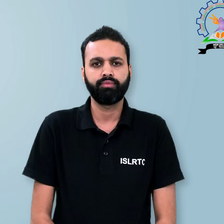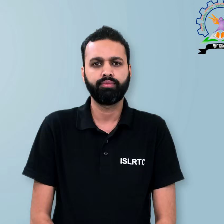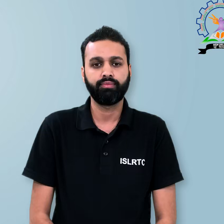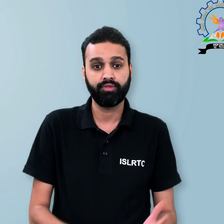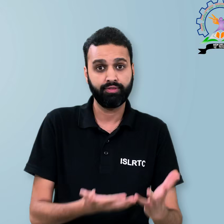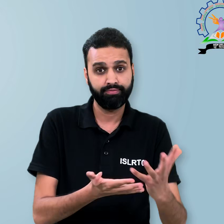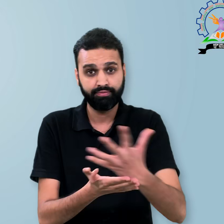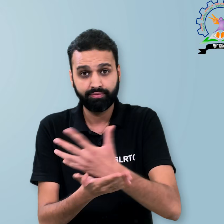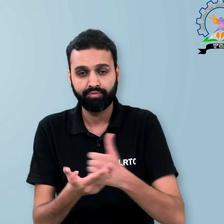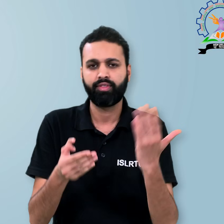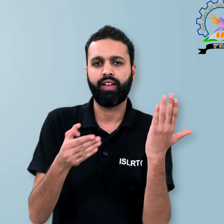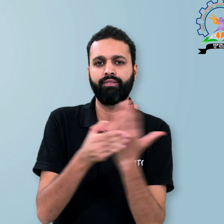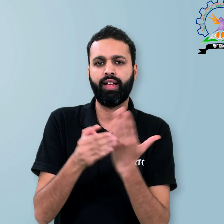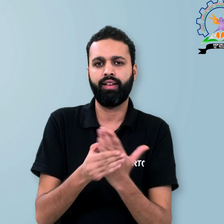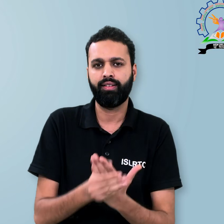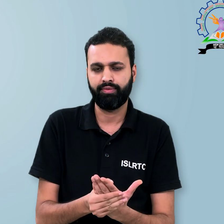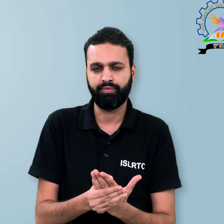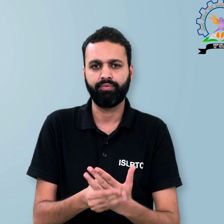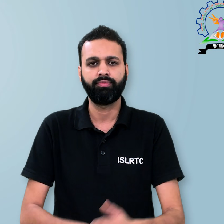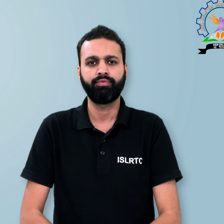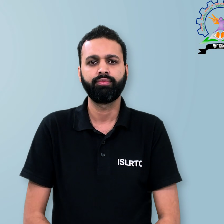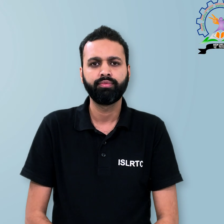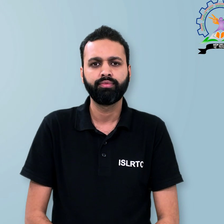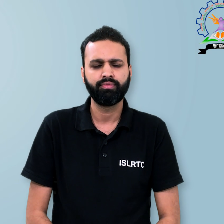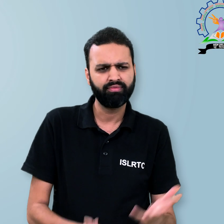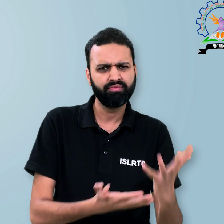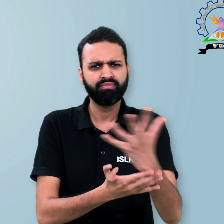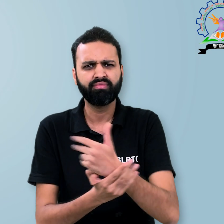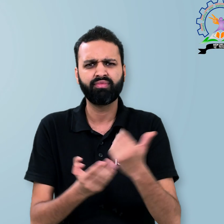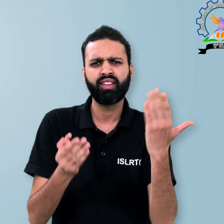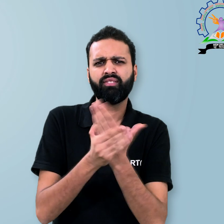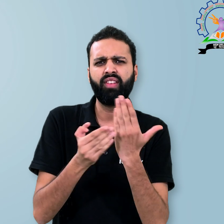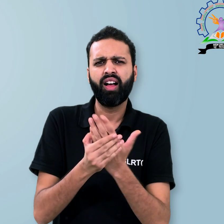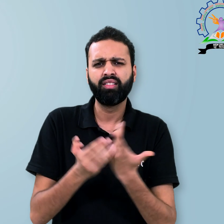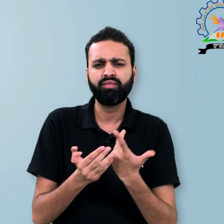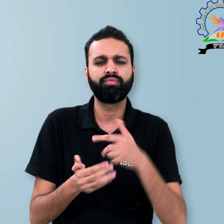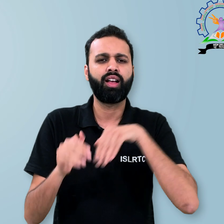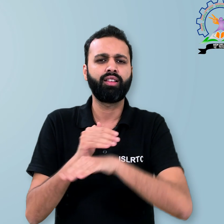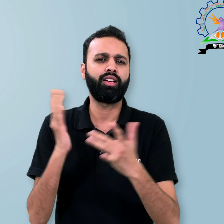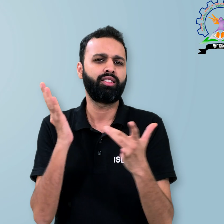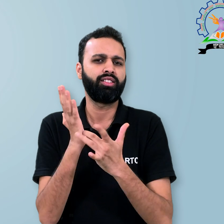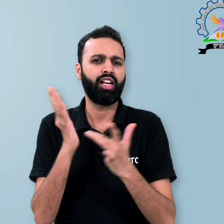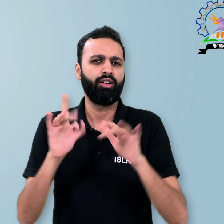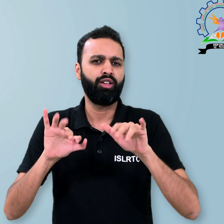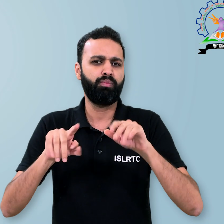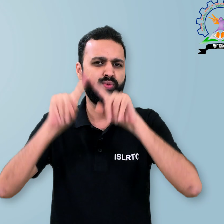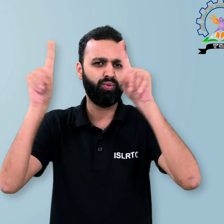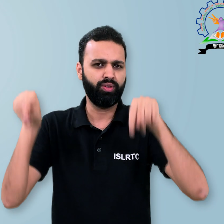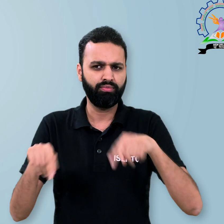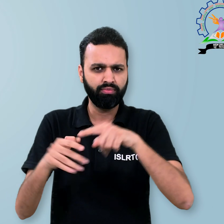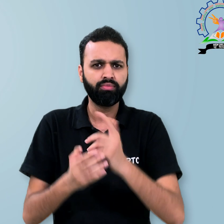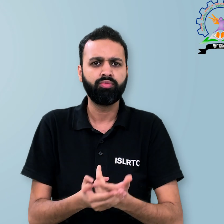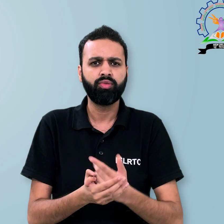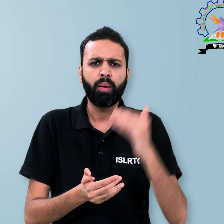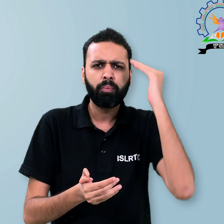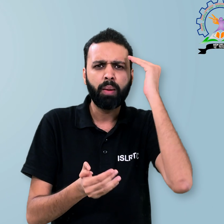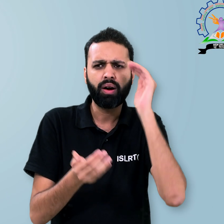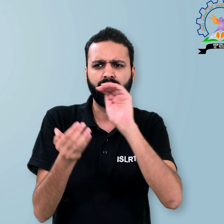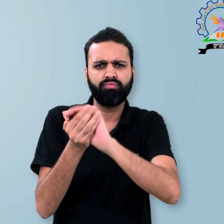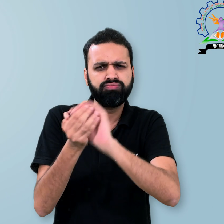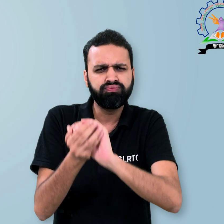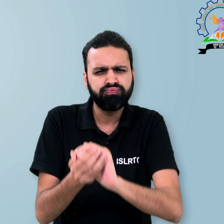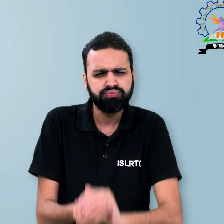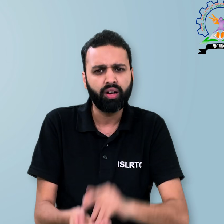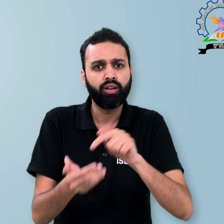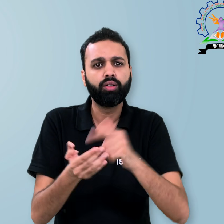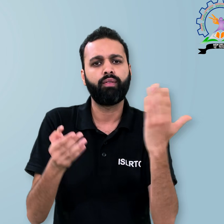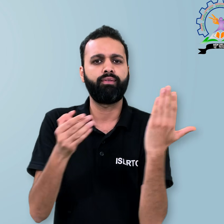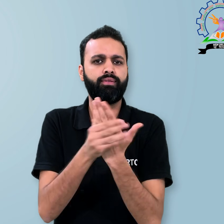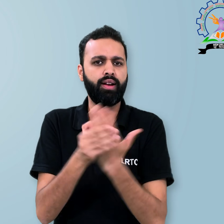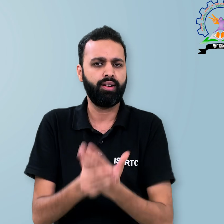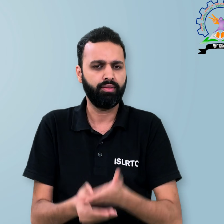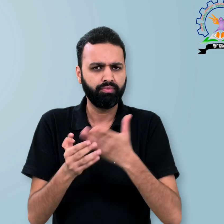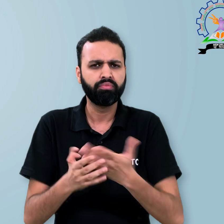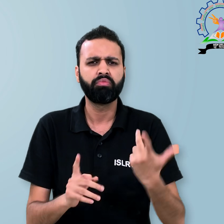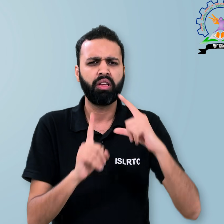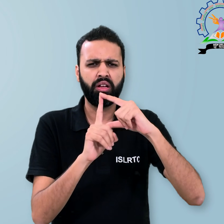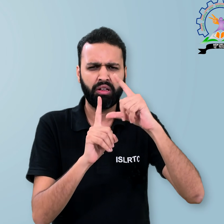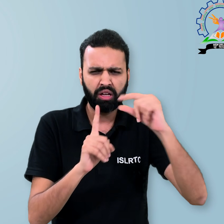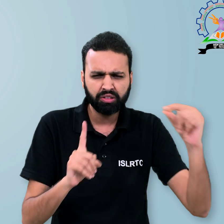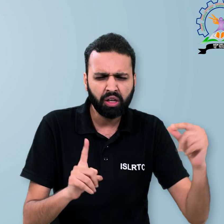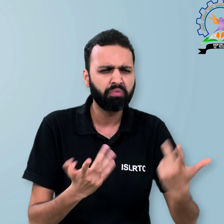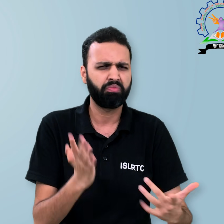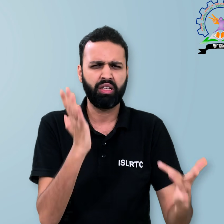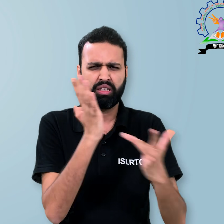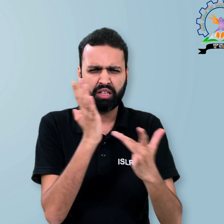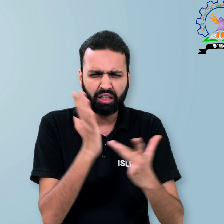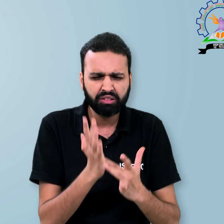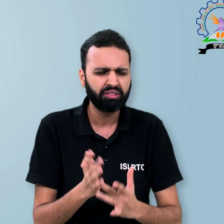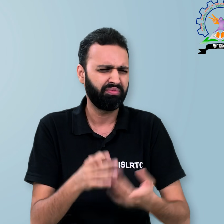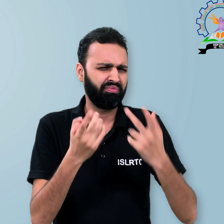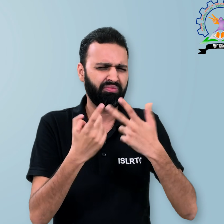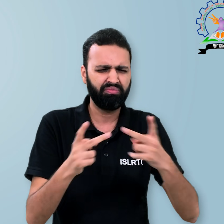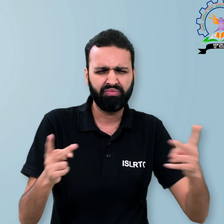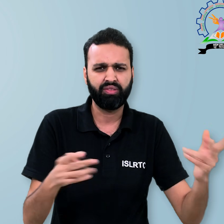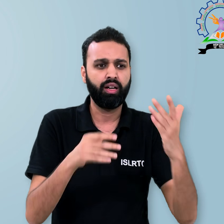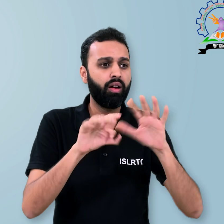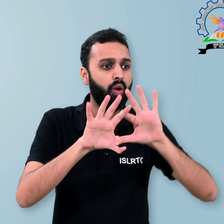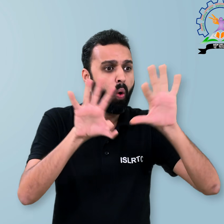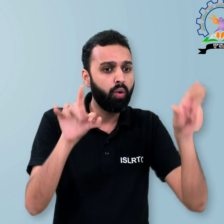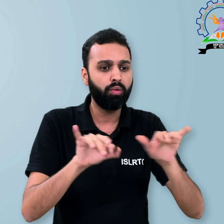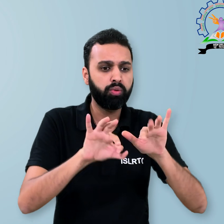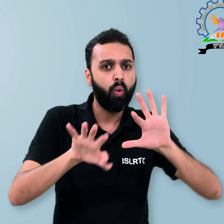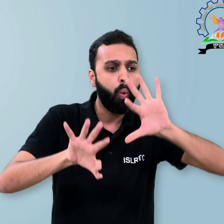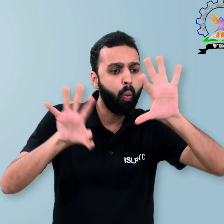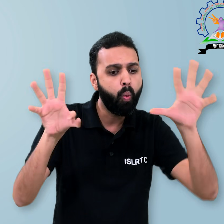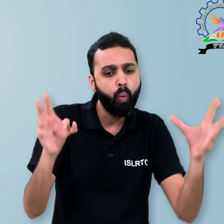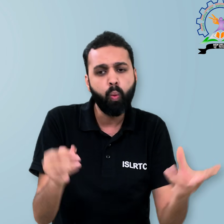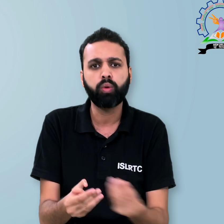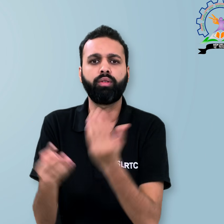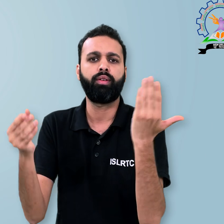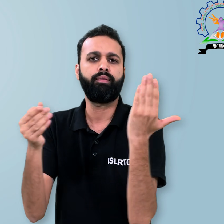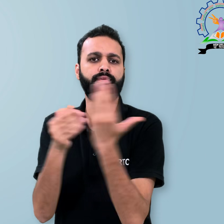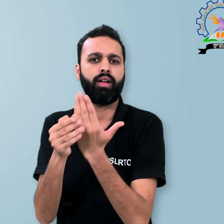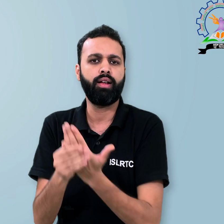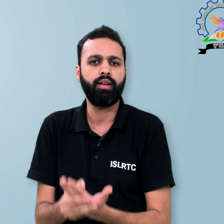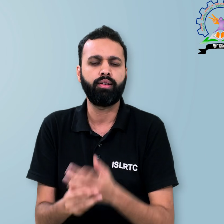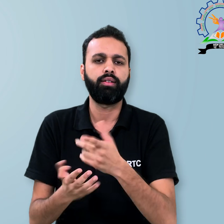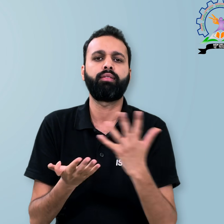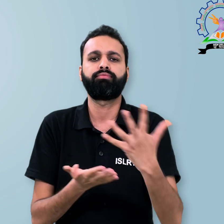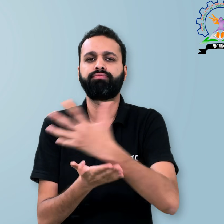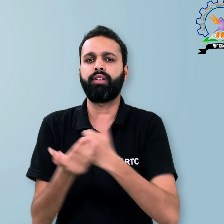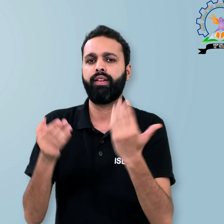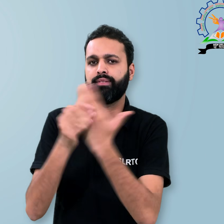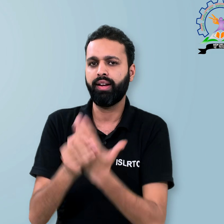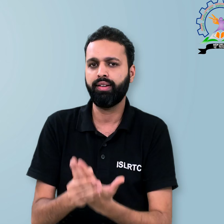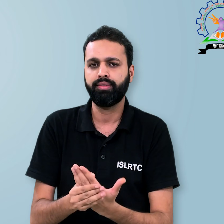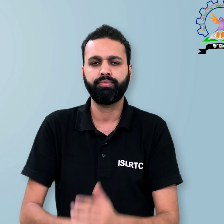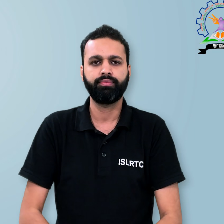Storage (of data) Storage is a process through which digital data is saved within a data storage device by means of computing technology.